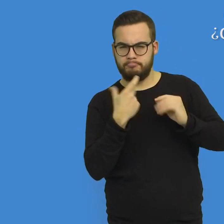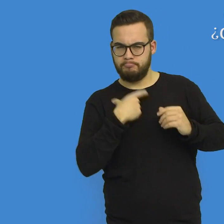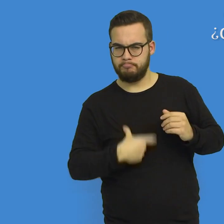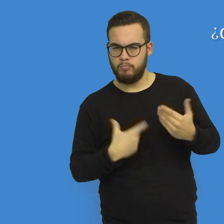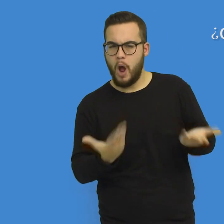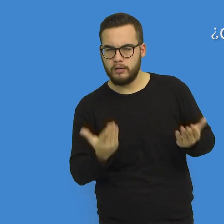persona